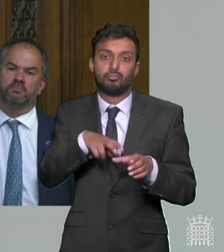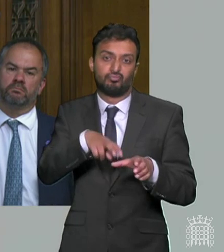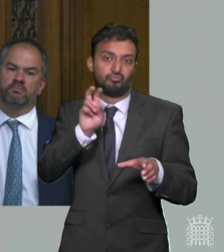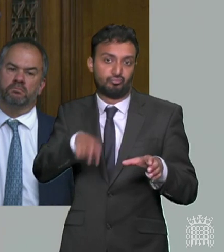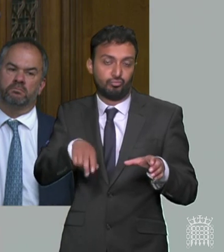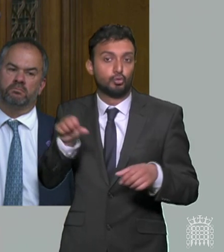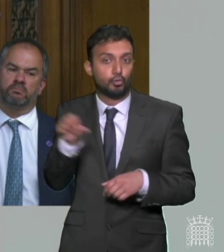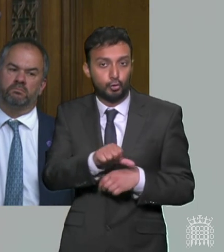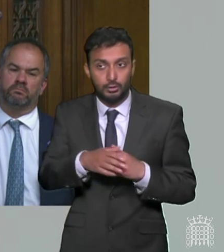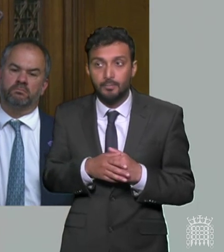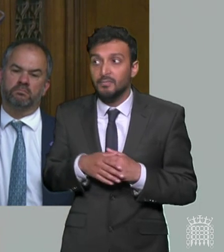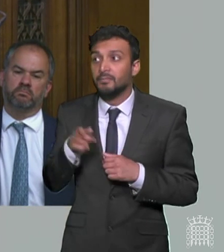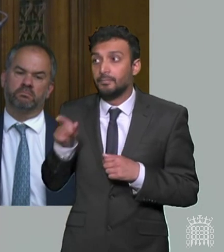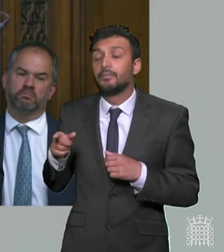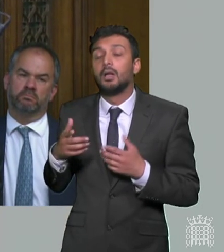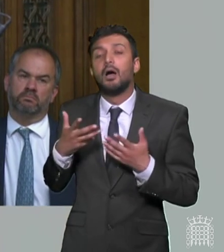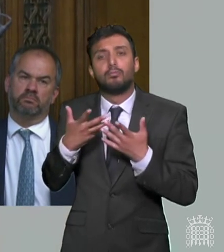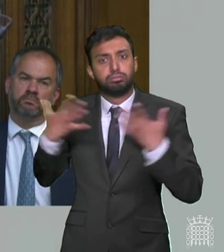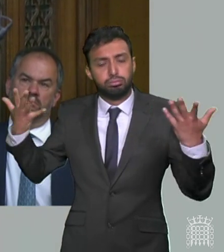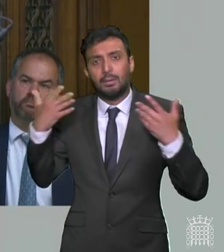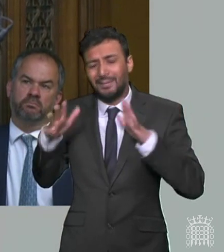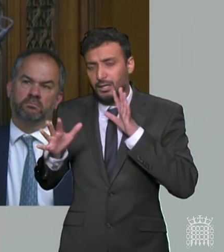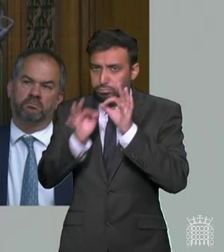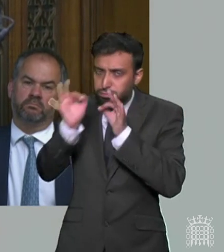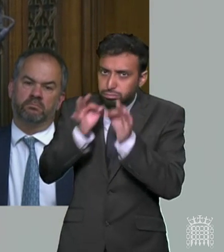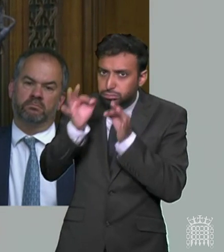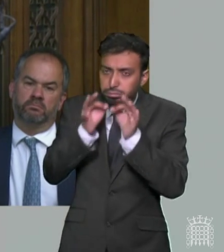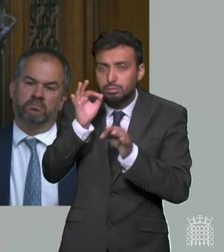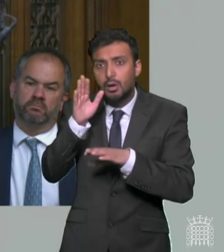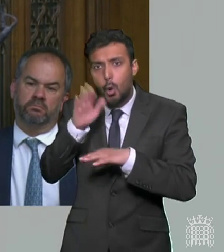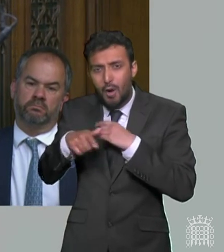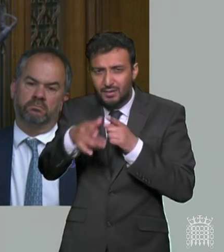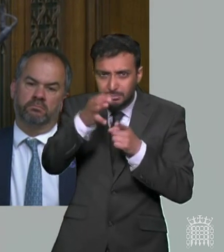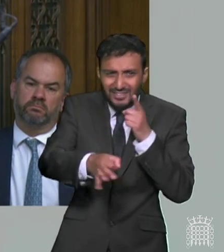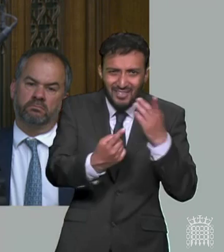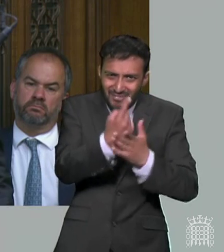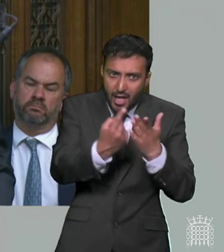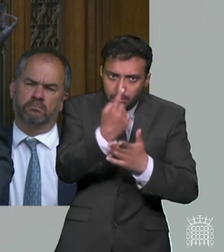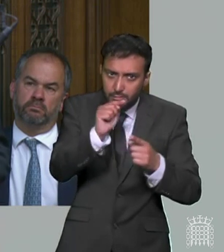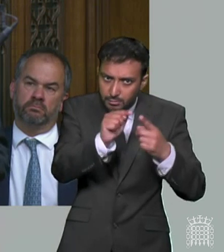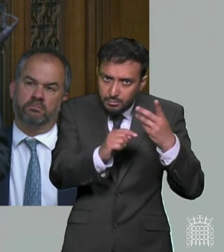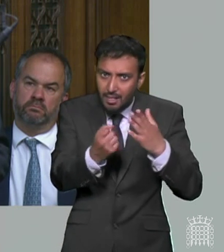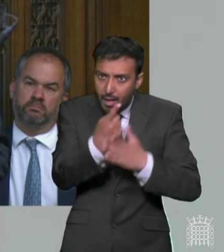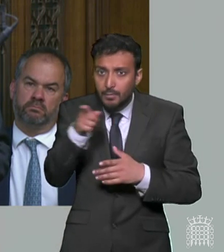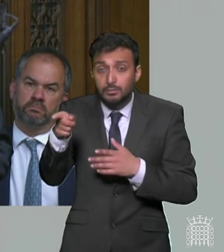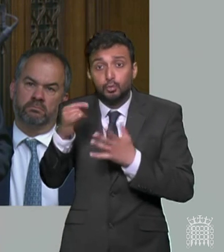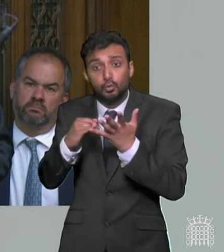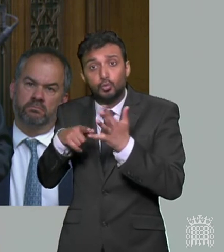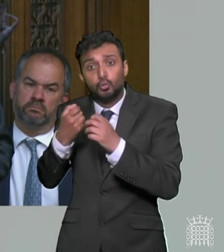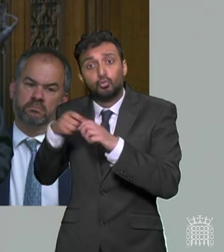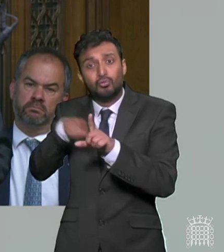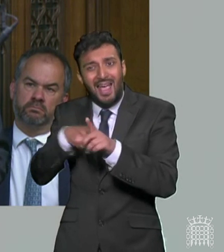My right honourable Friend has been asked many times about specific incidents and events that Sue Gray has outlined.